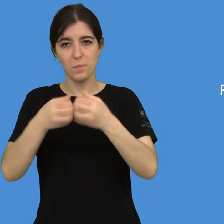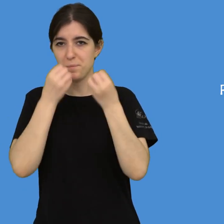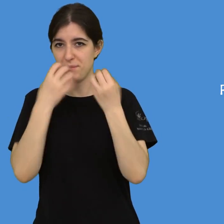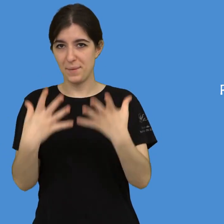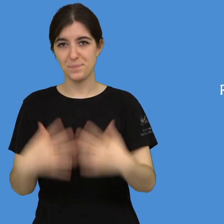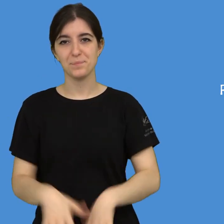bien